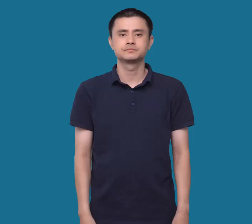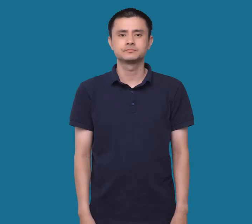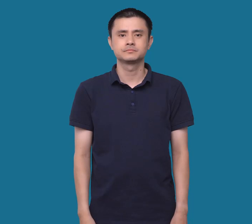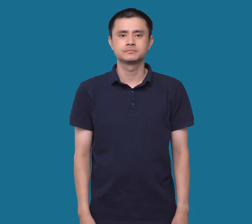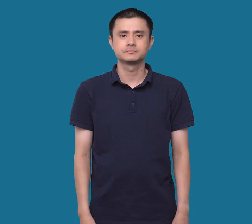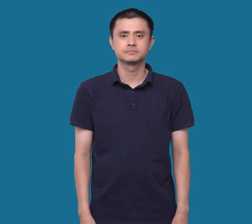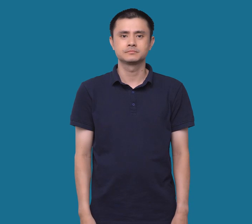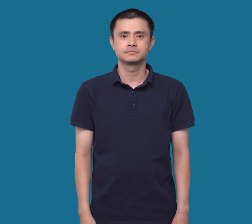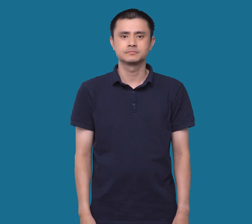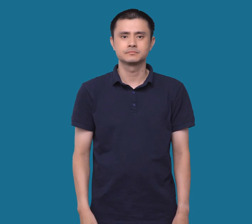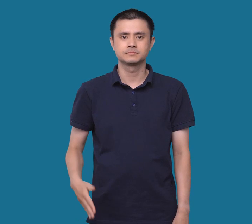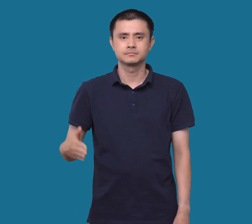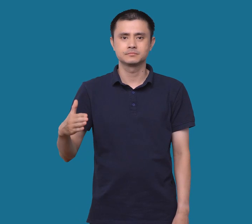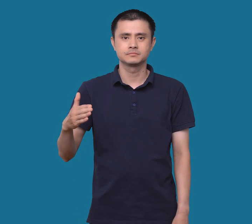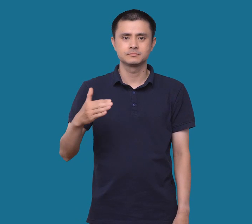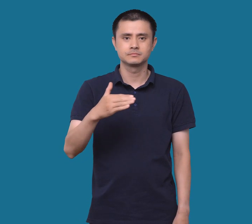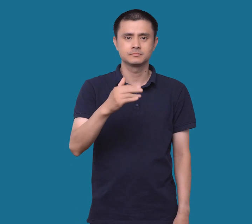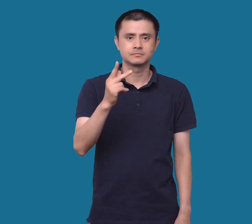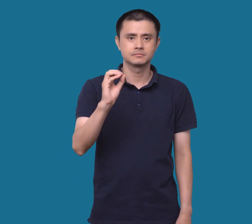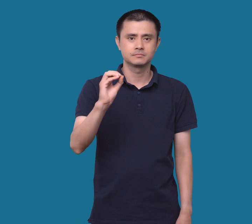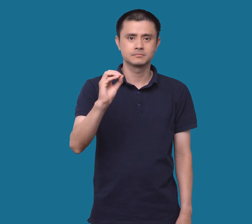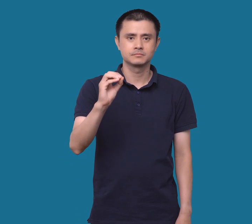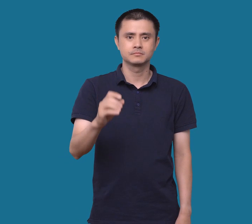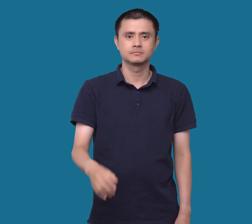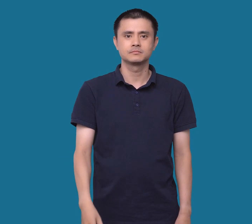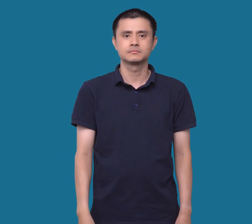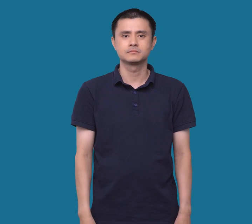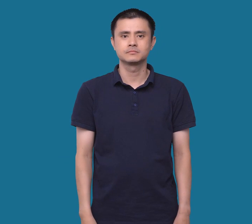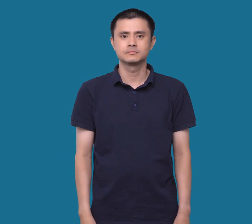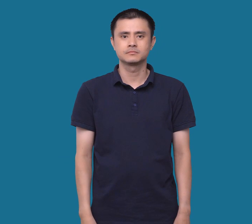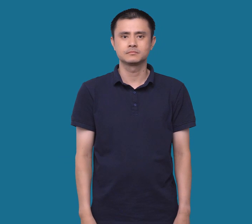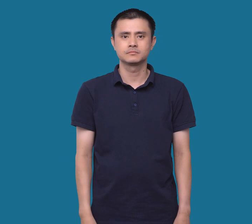cá kho